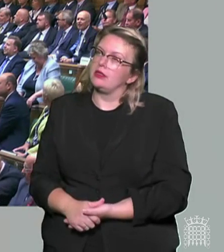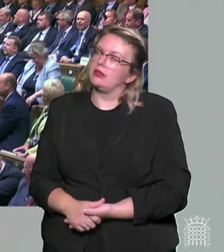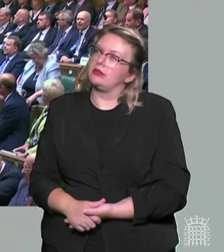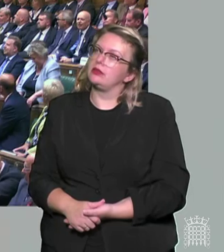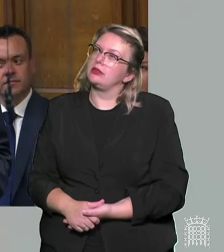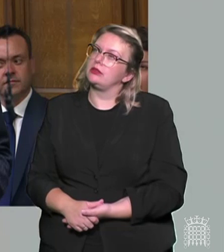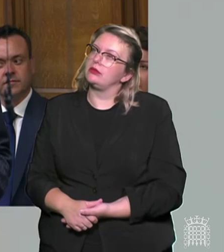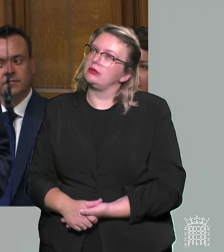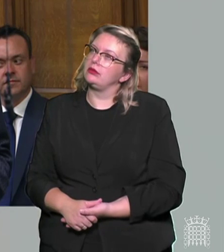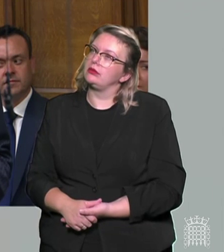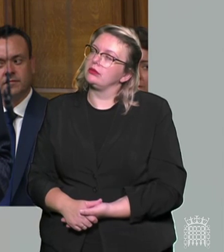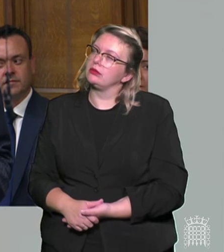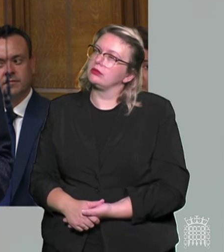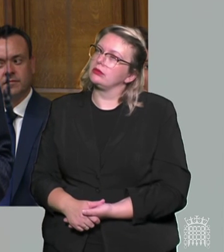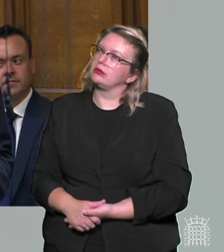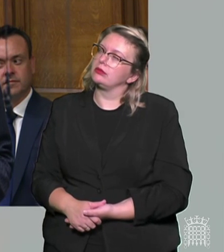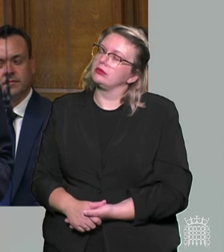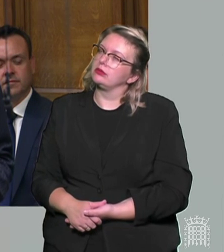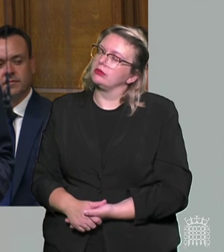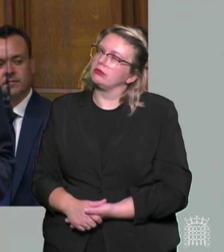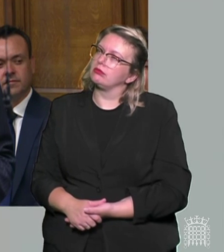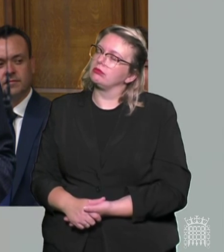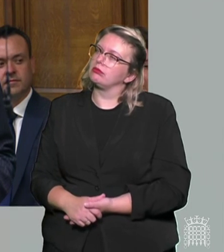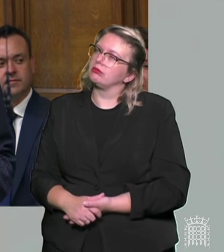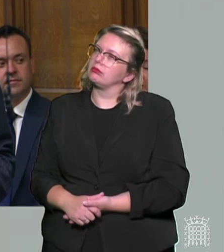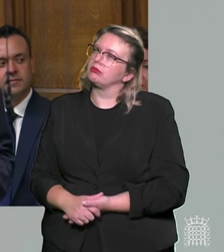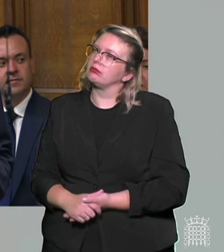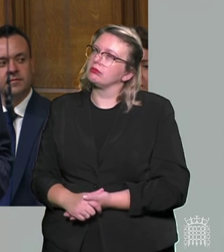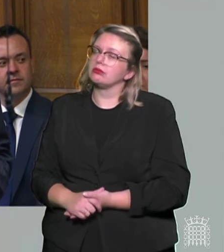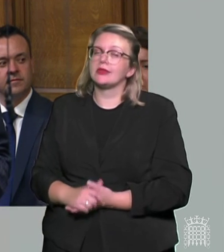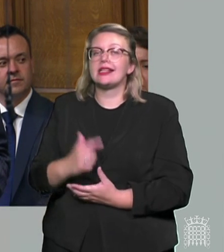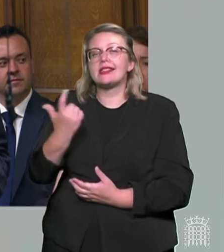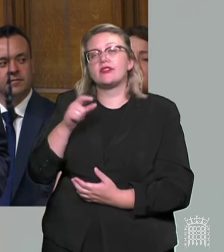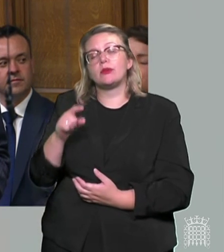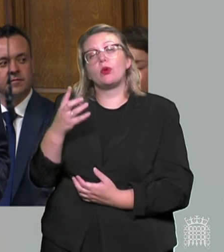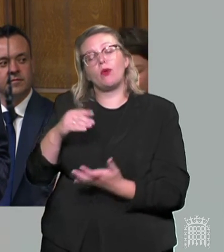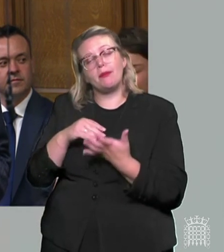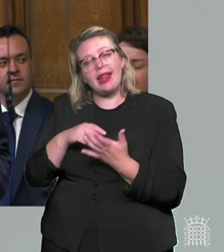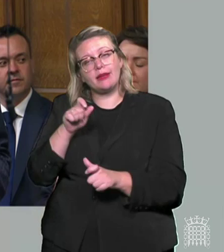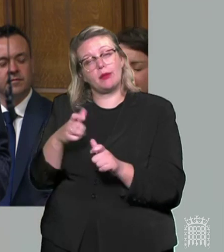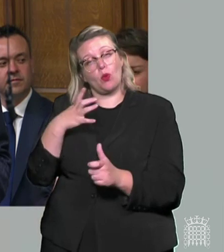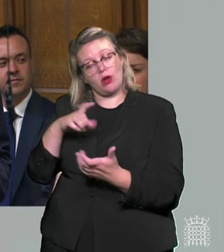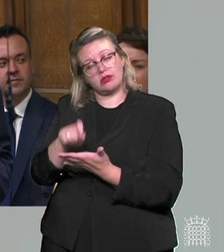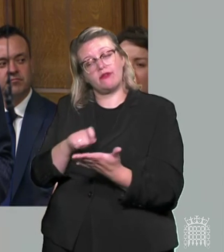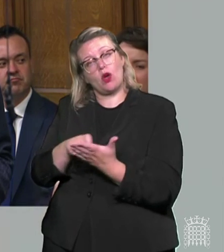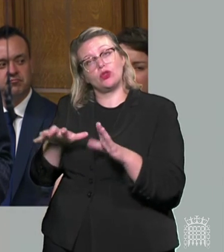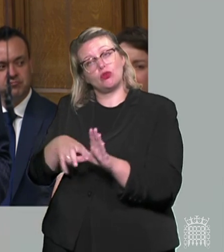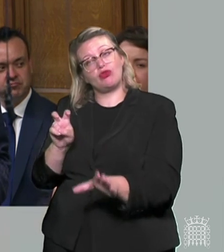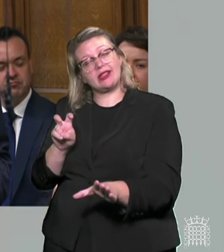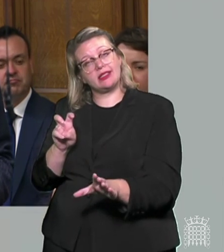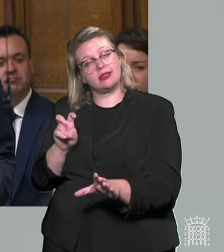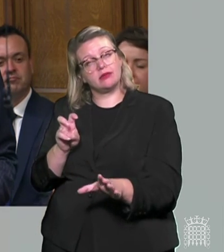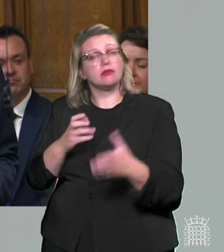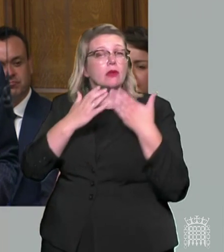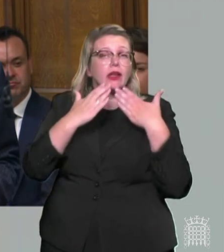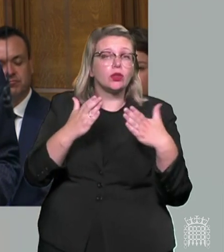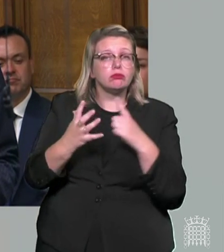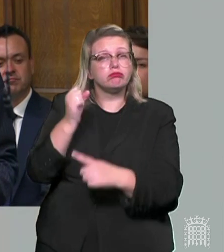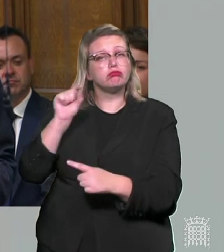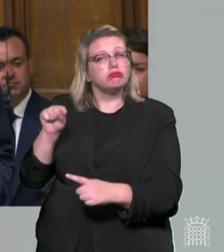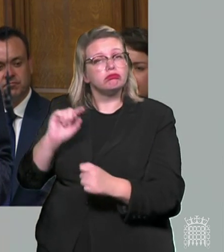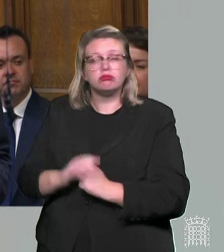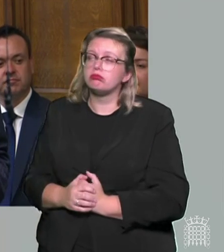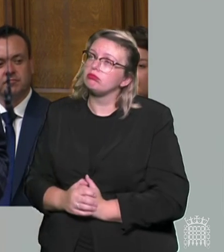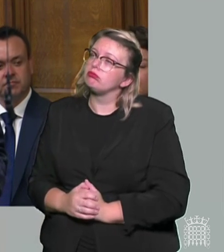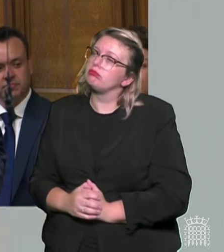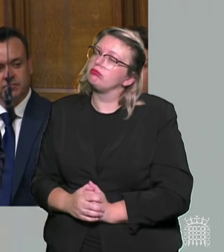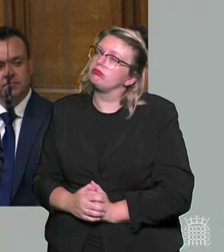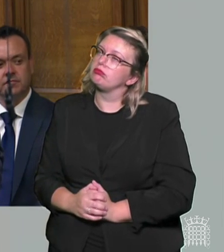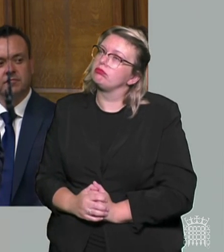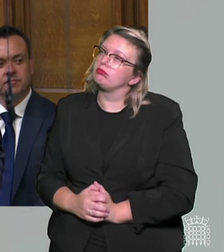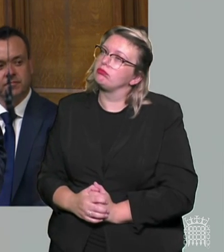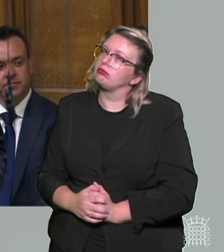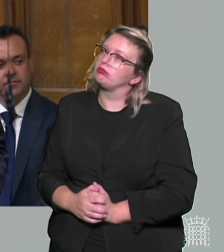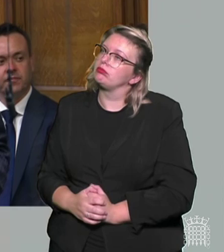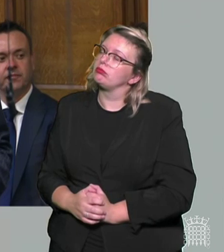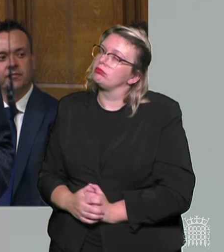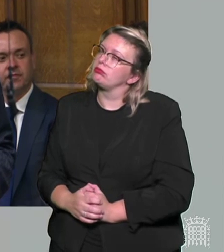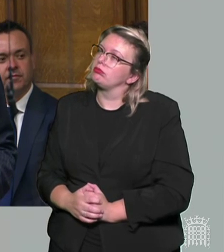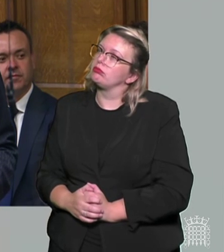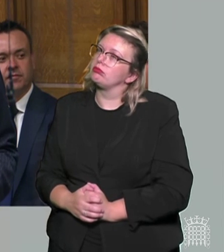On behalf of the 17.4 million people who voted Brexit, may I thank him for restoring people’s faith in democracy?